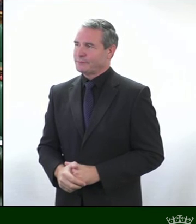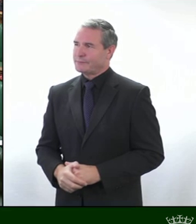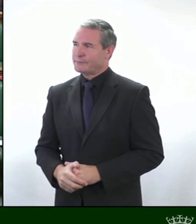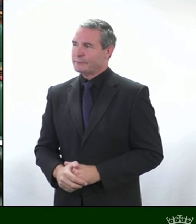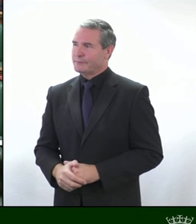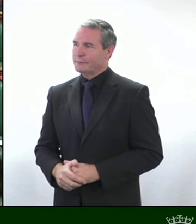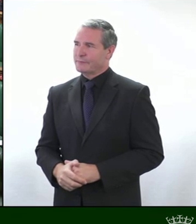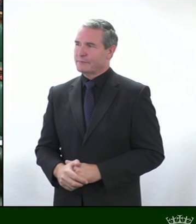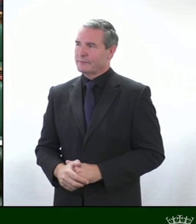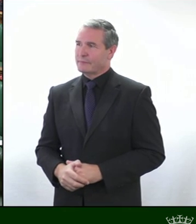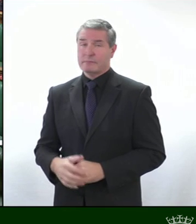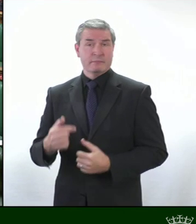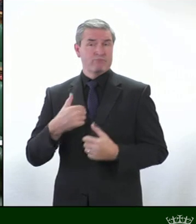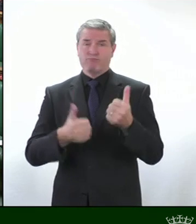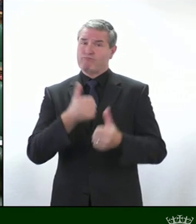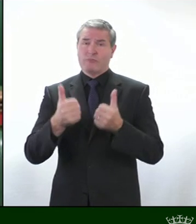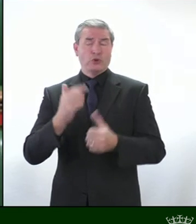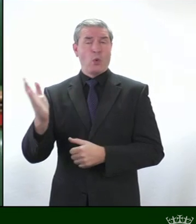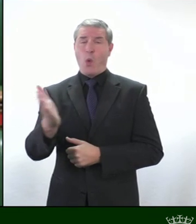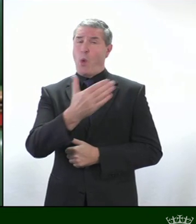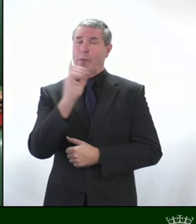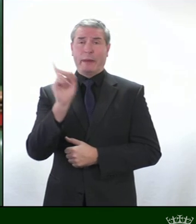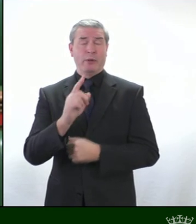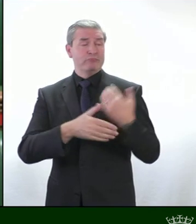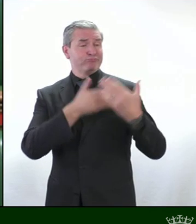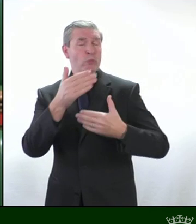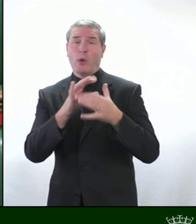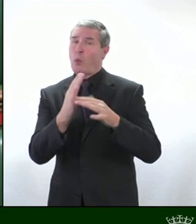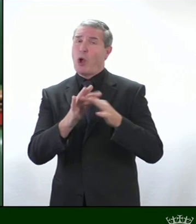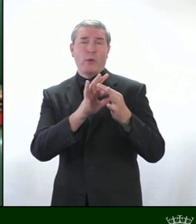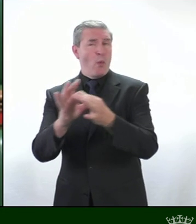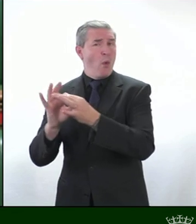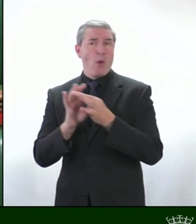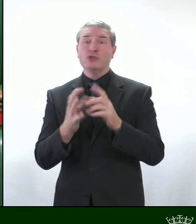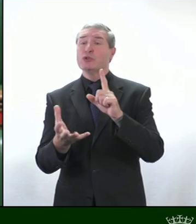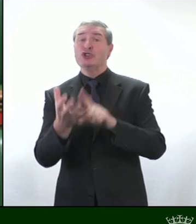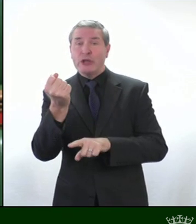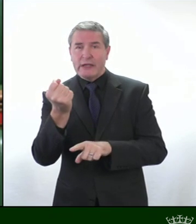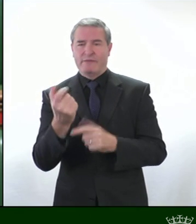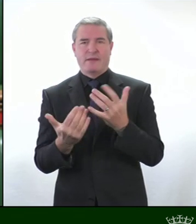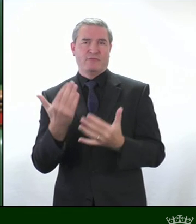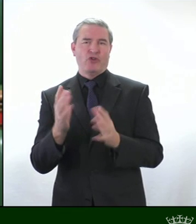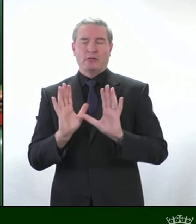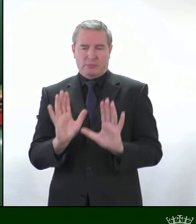I pay tribute to everybody who has got us this far, and we will work with all of them to get us where we need to go next.